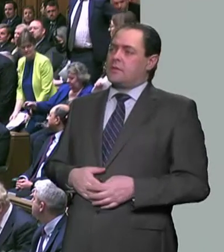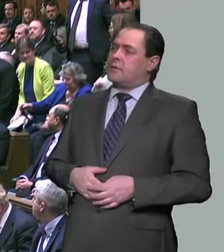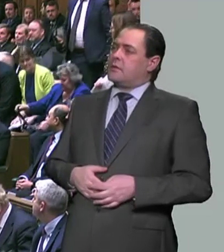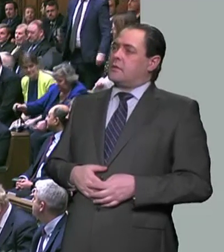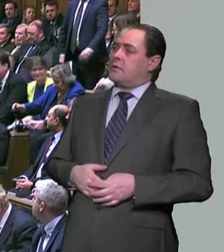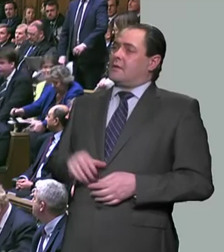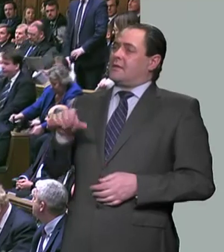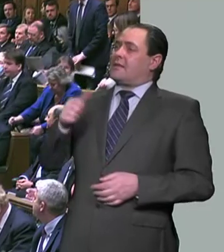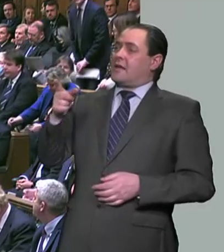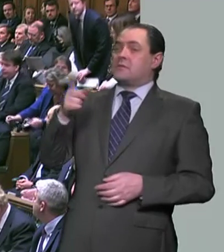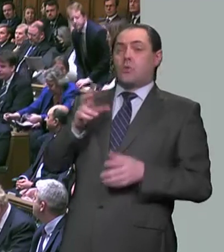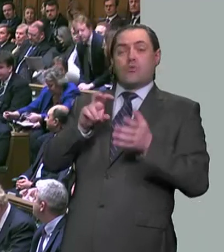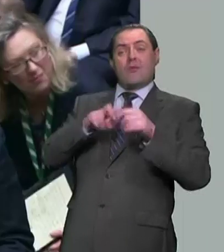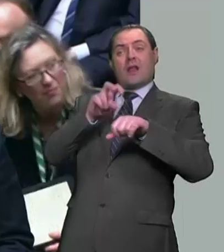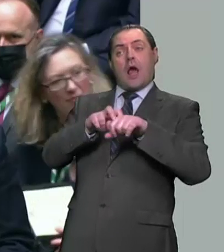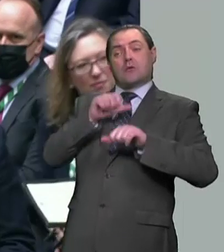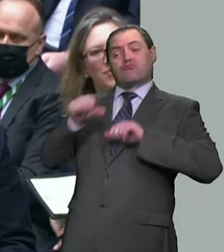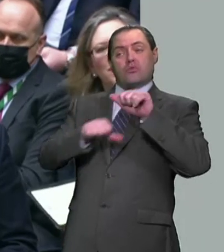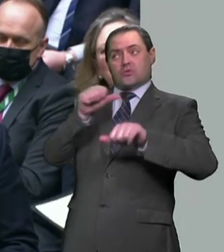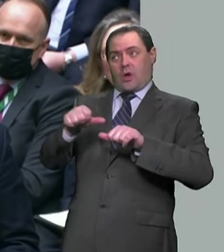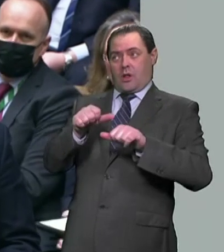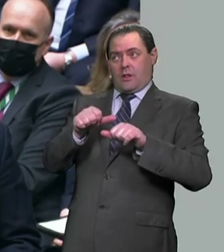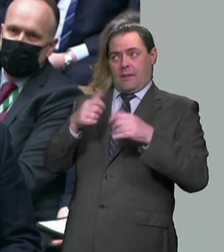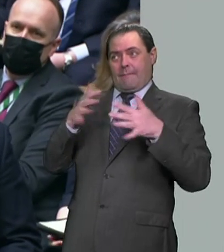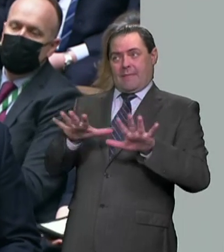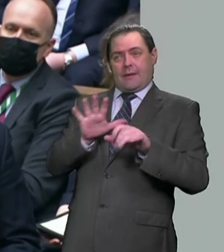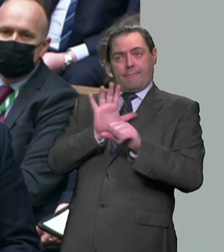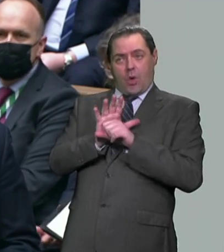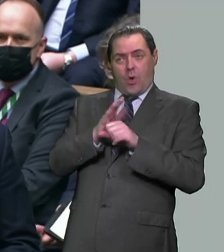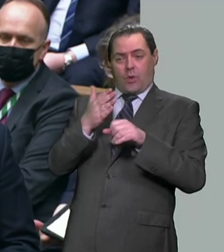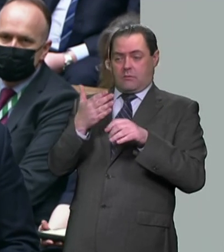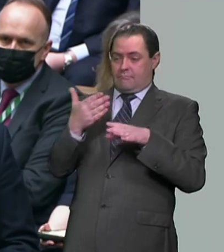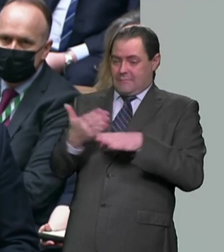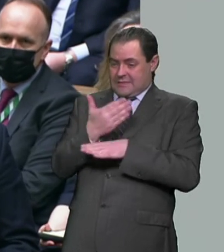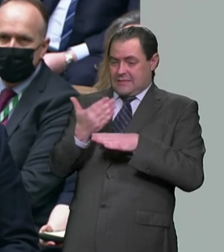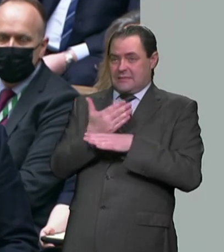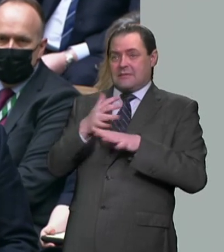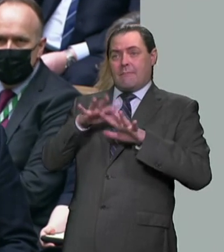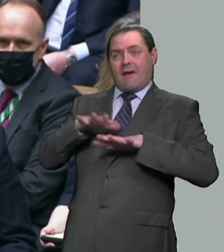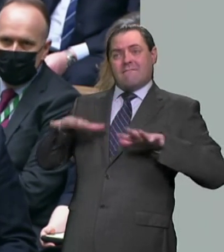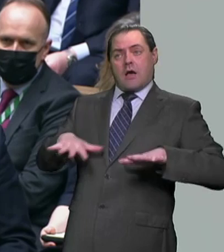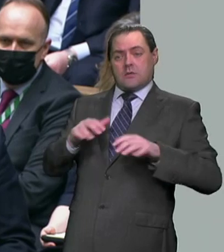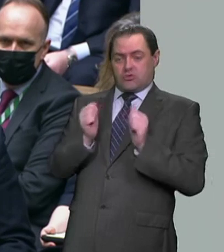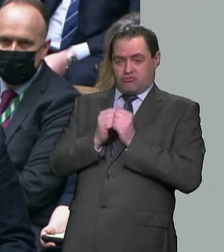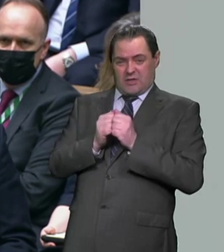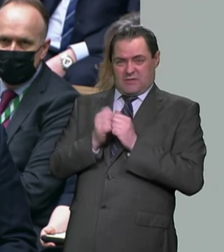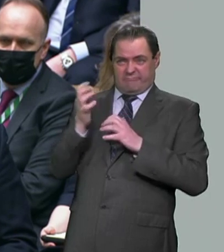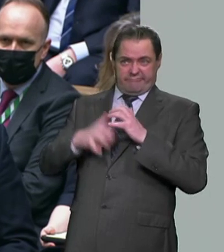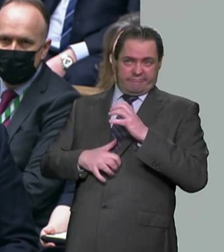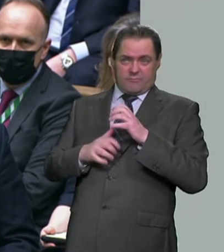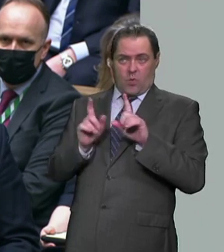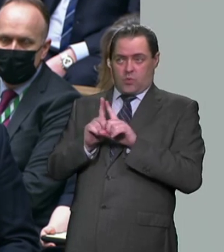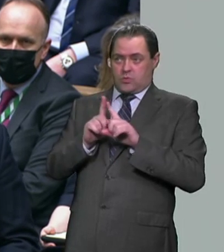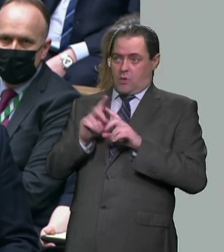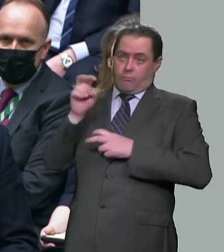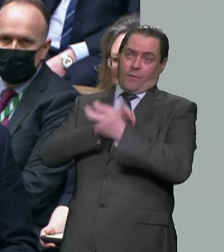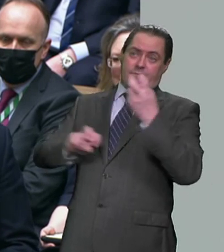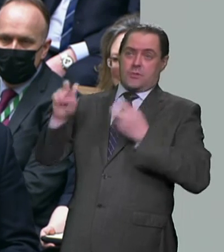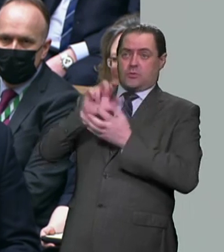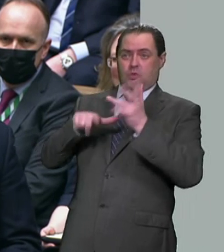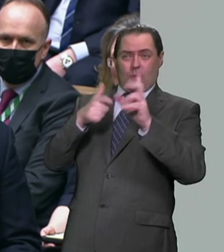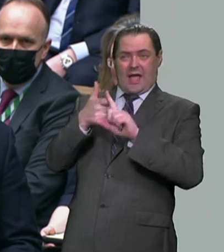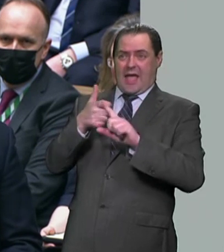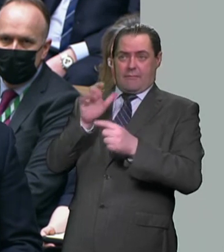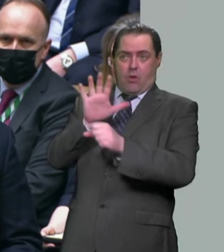The Northern Ireland protocol frustrates business, undermines the Belfast agreement, and restricts the free movement of goods and people within our United Kingdom.